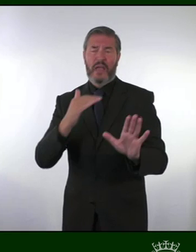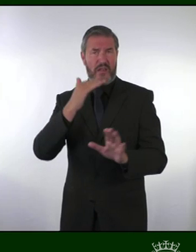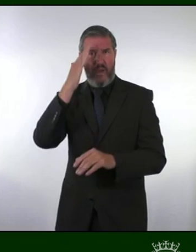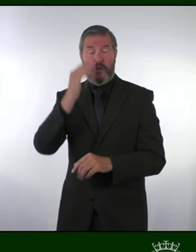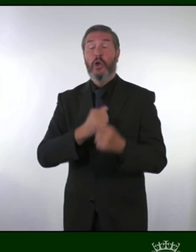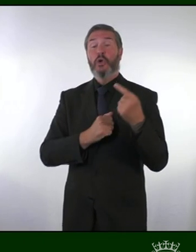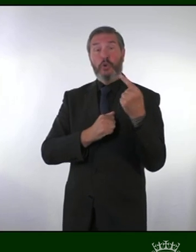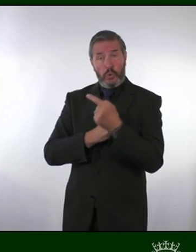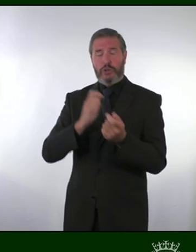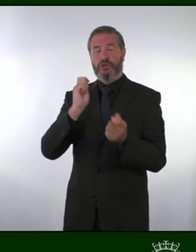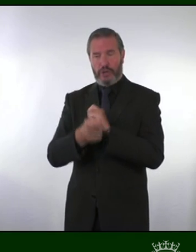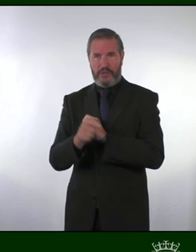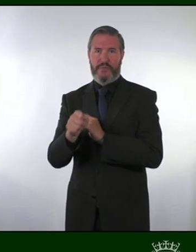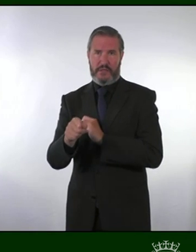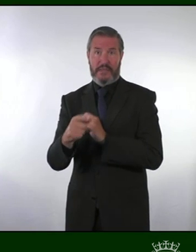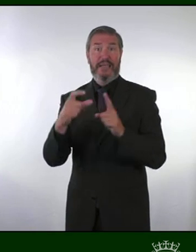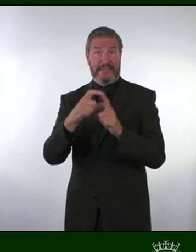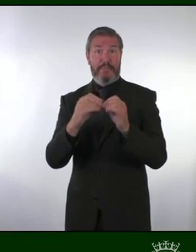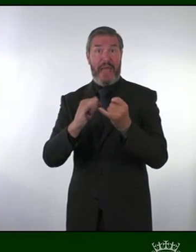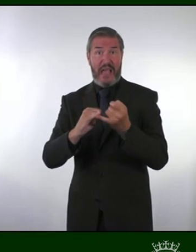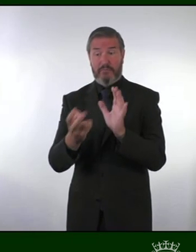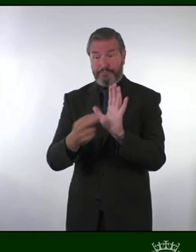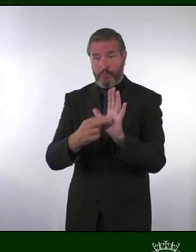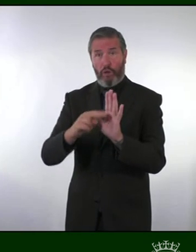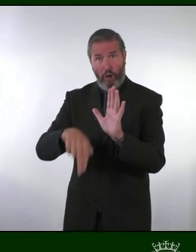You can break the logjam, Prime Minister. Will you do it?